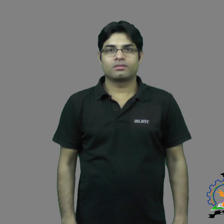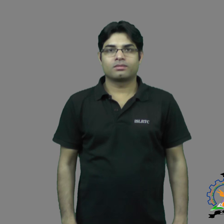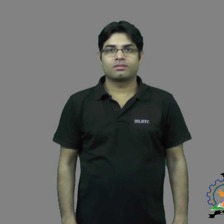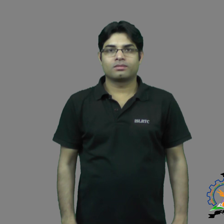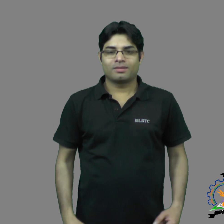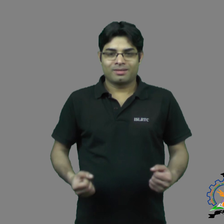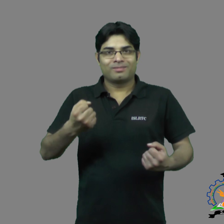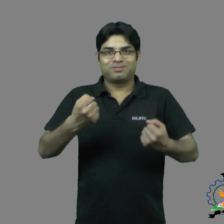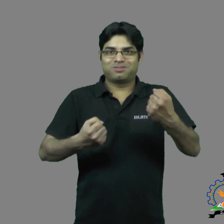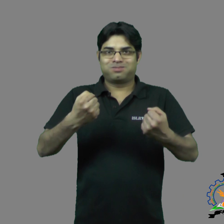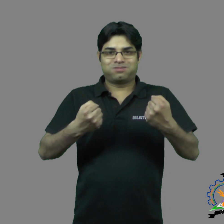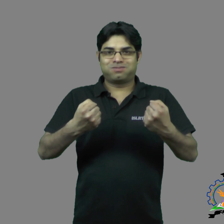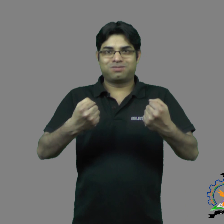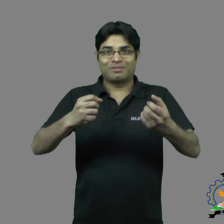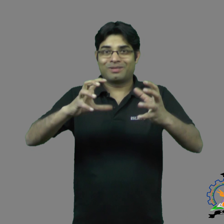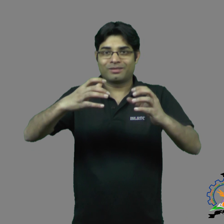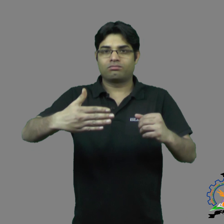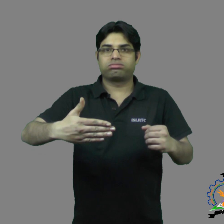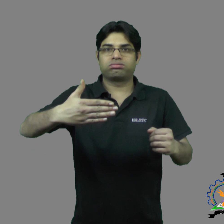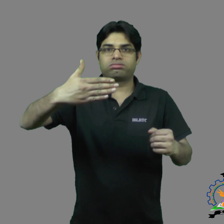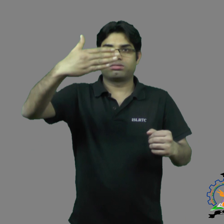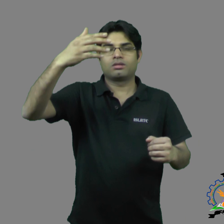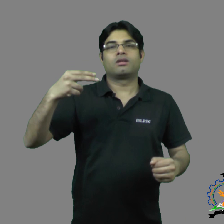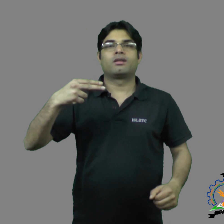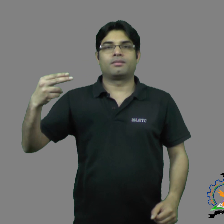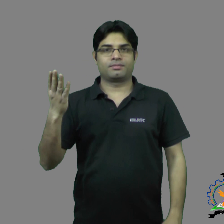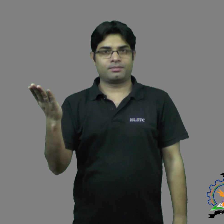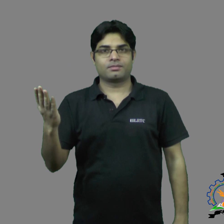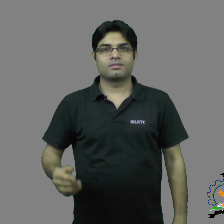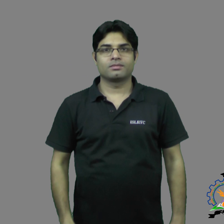Garage Door Opener